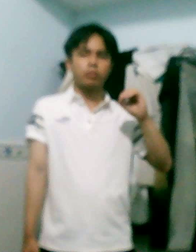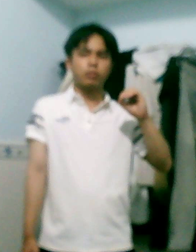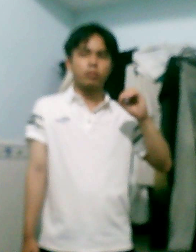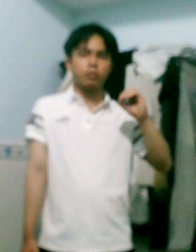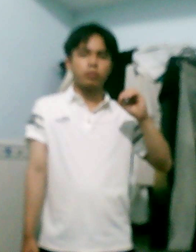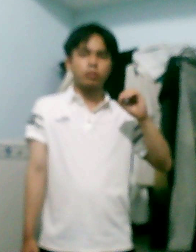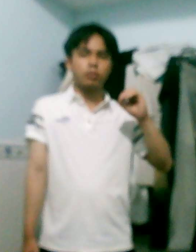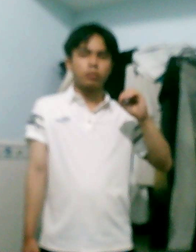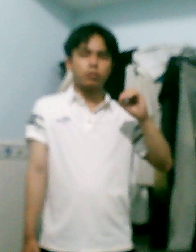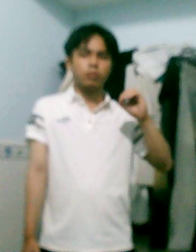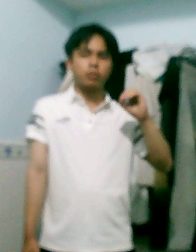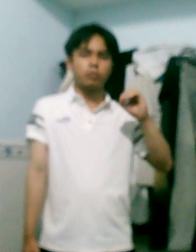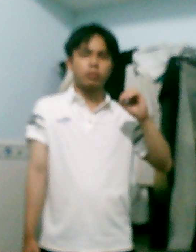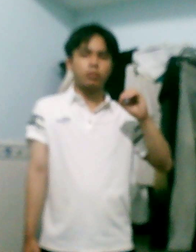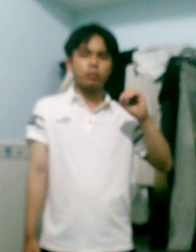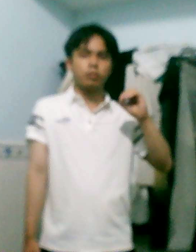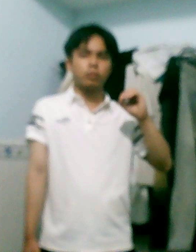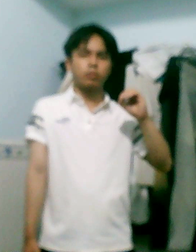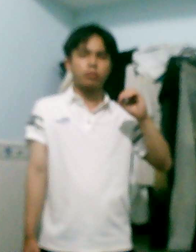o